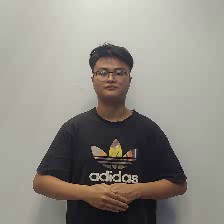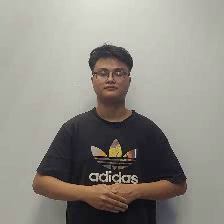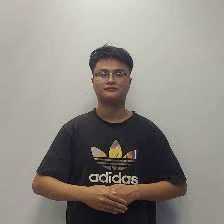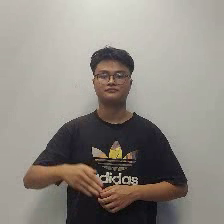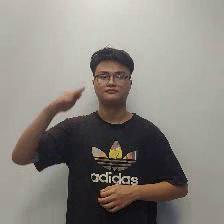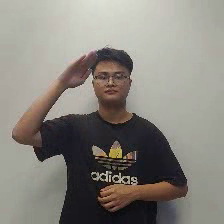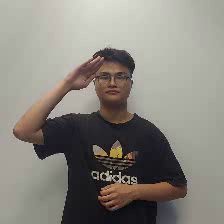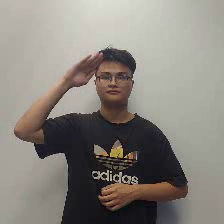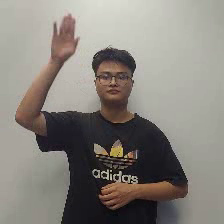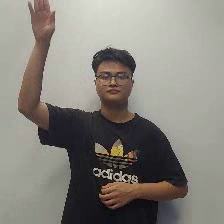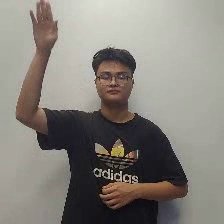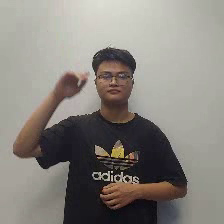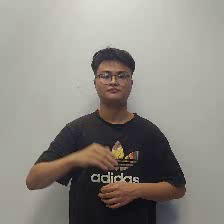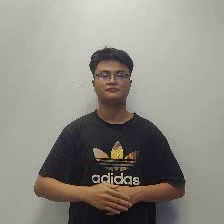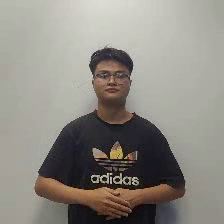Chào